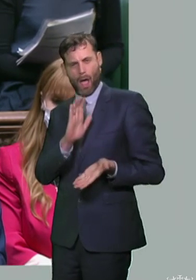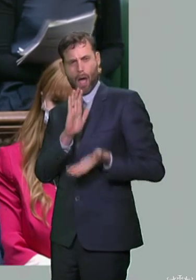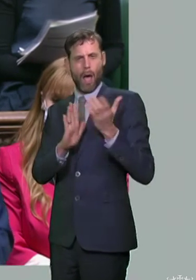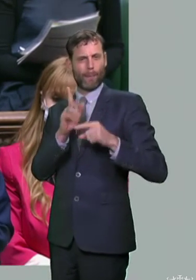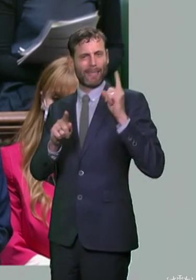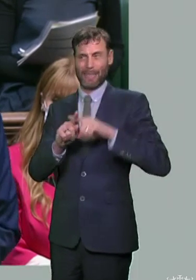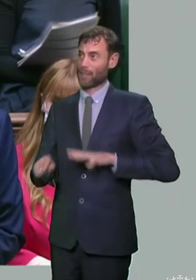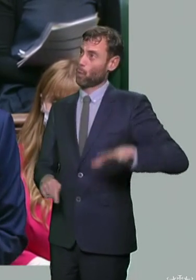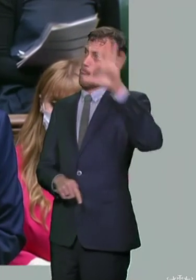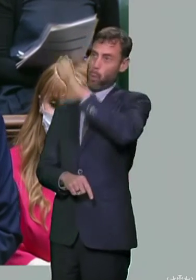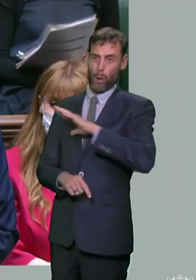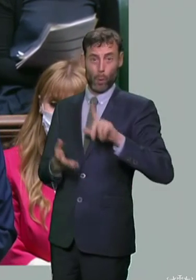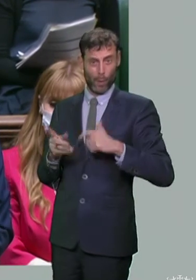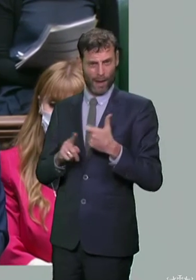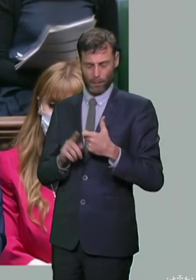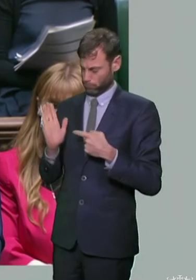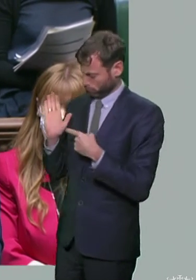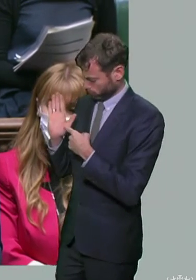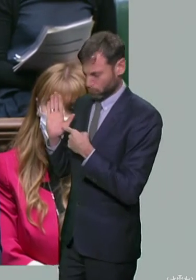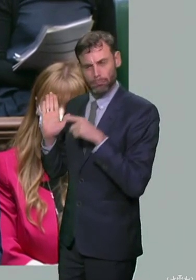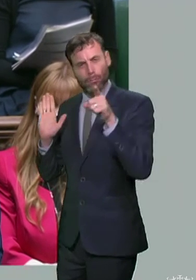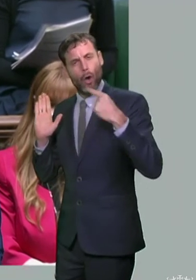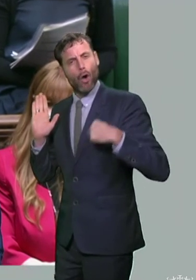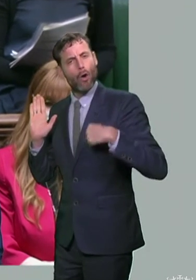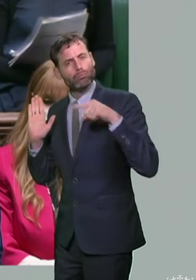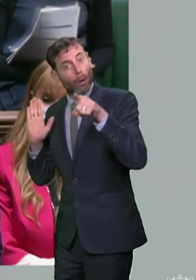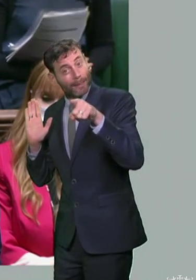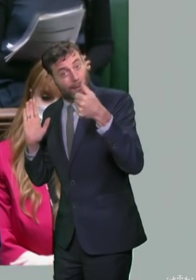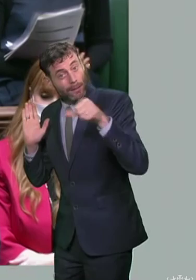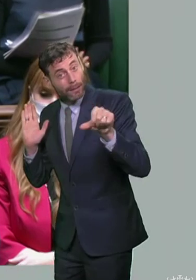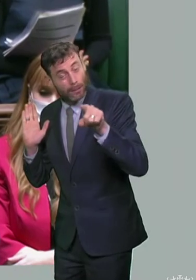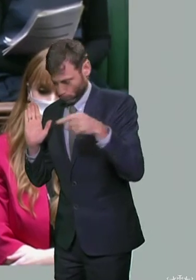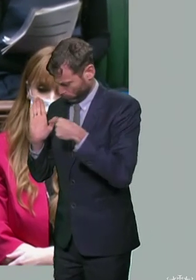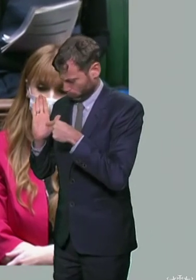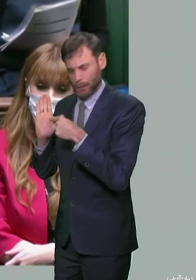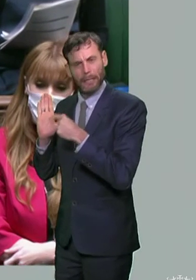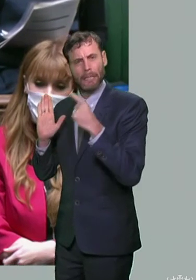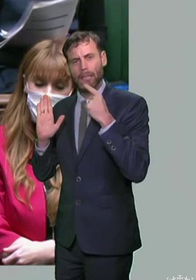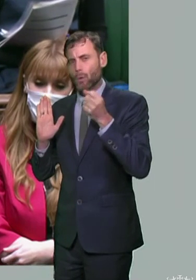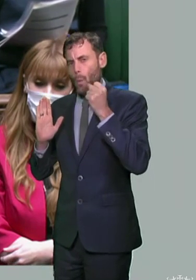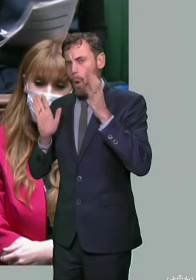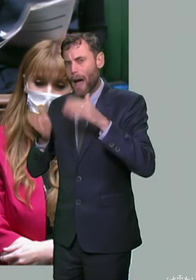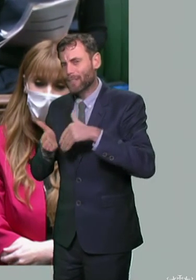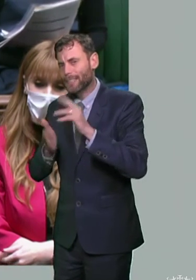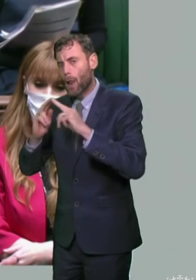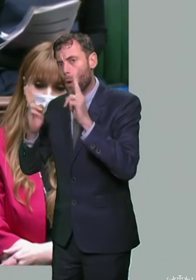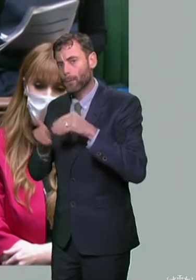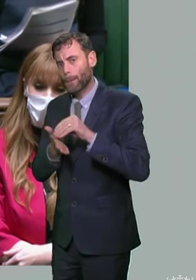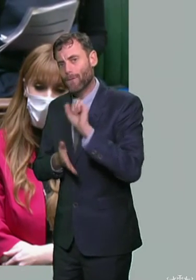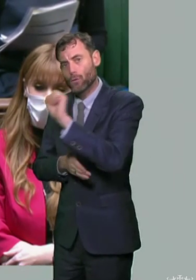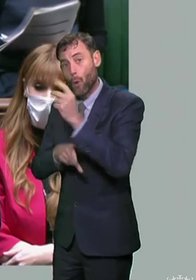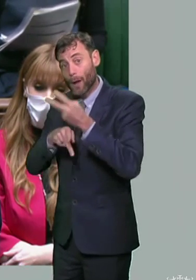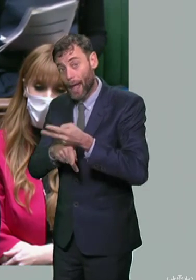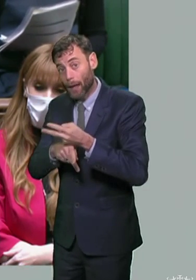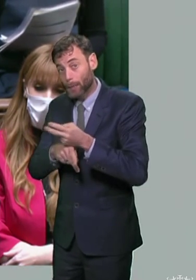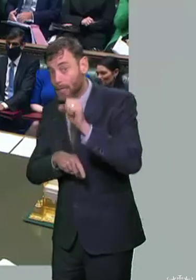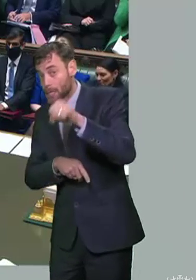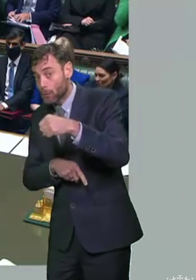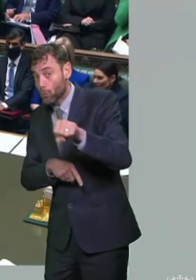Has he done what he promised and ensured that nobody will have to sell their home to pay for care, yes or no?